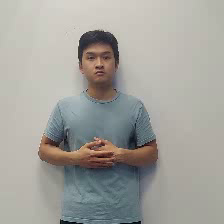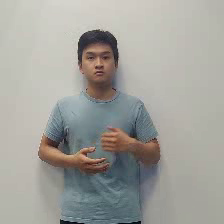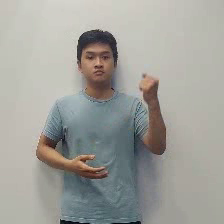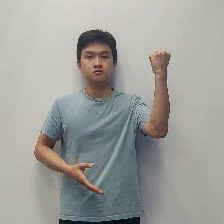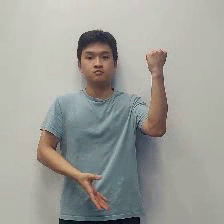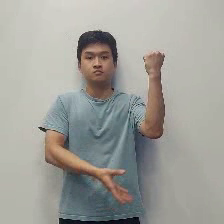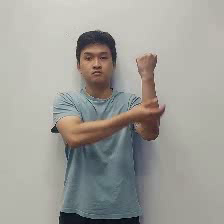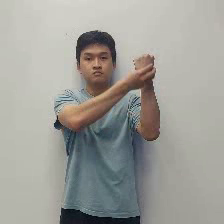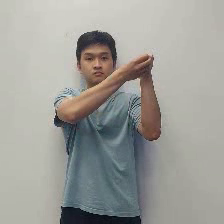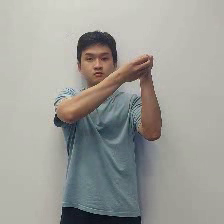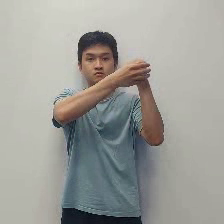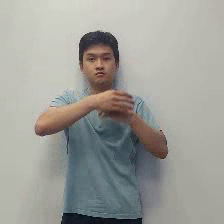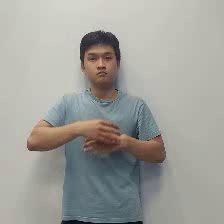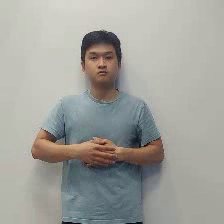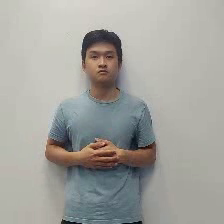Cứu